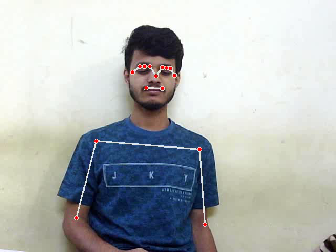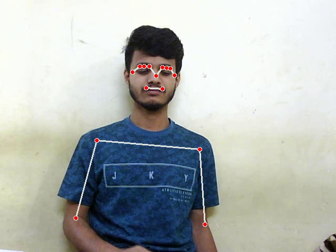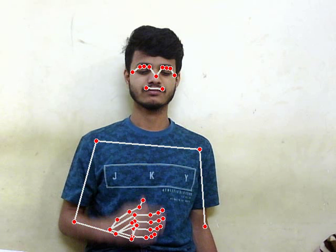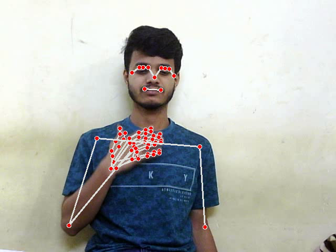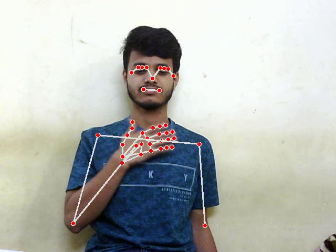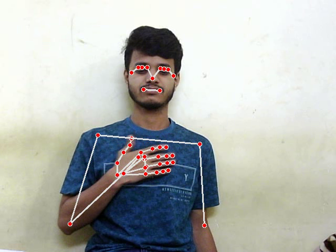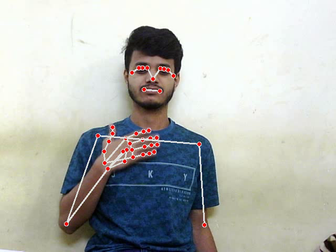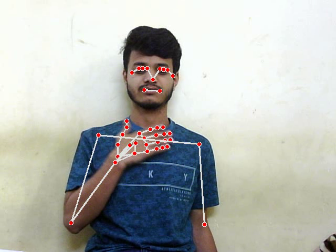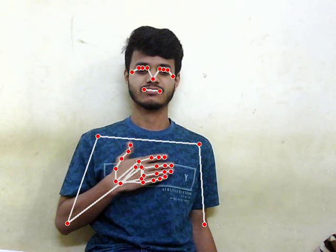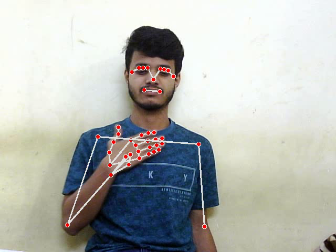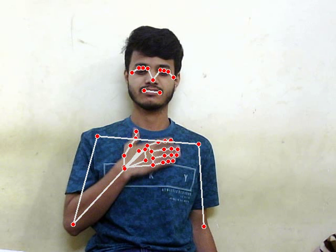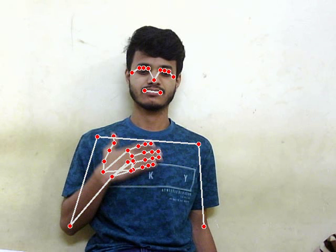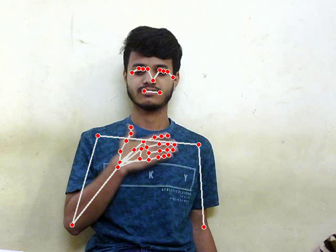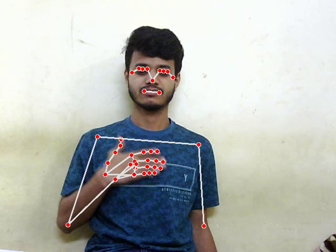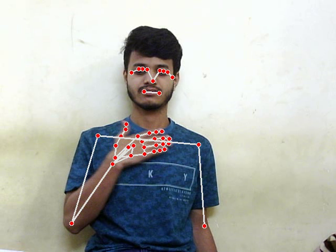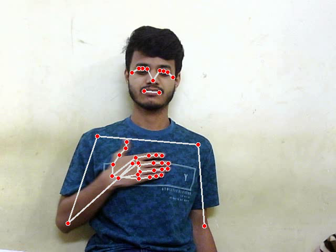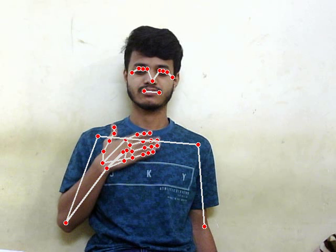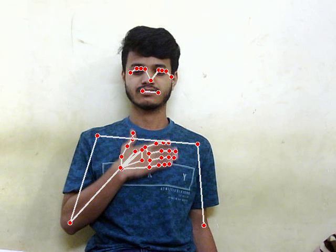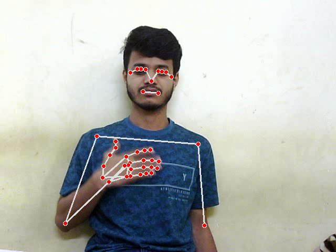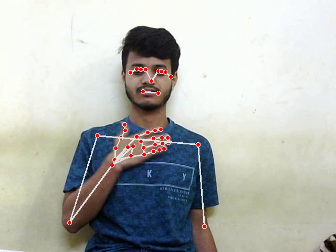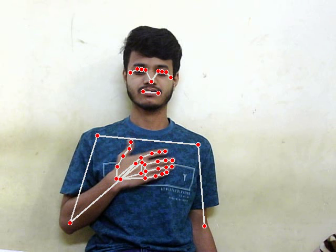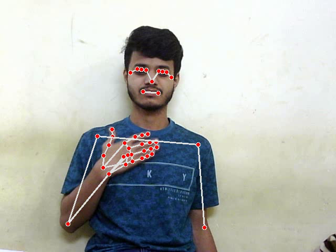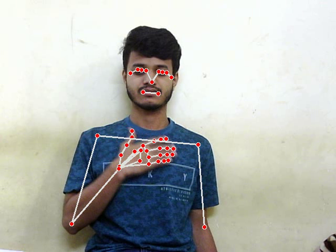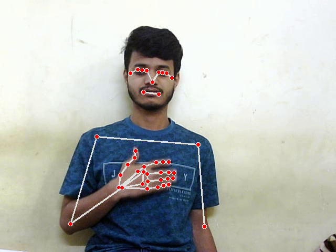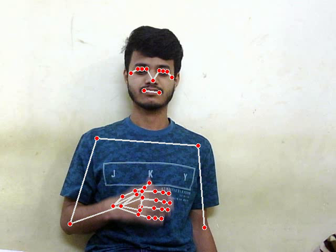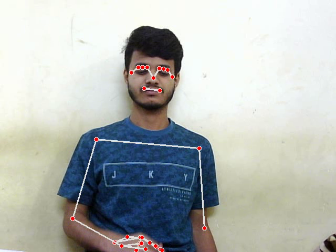please